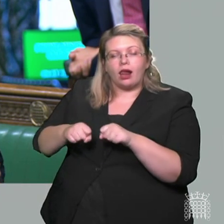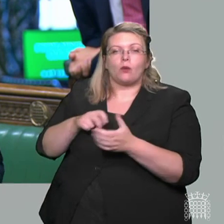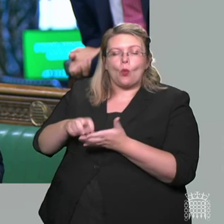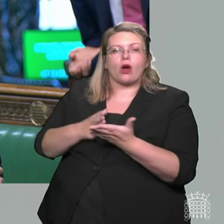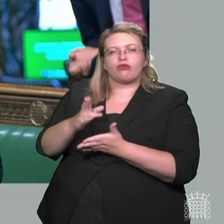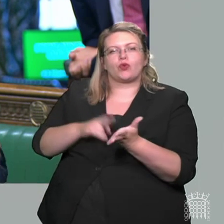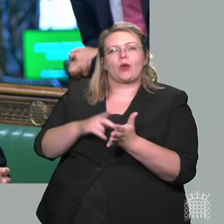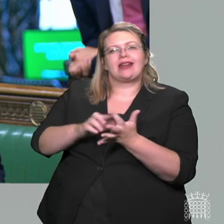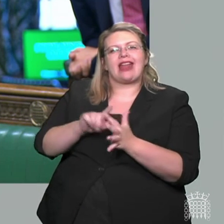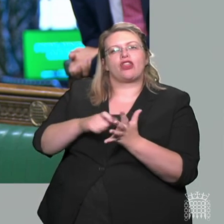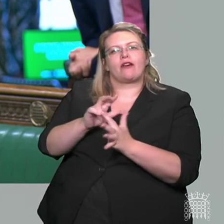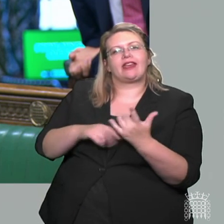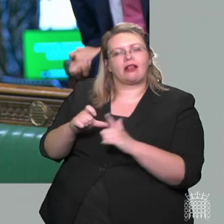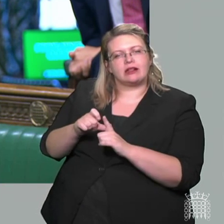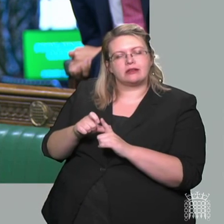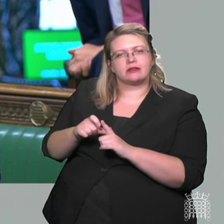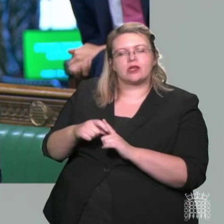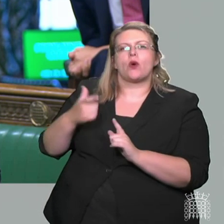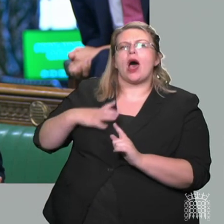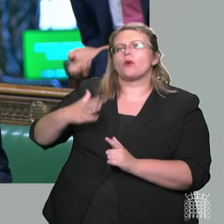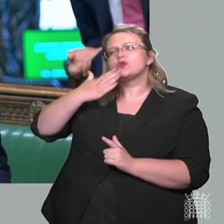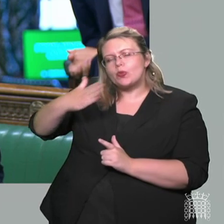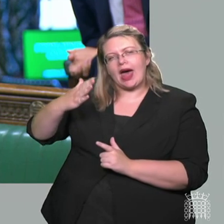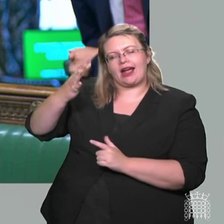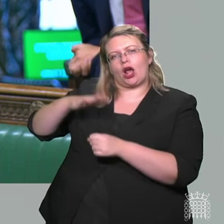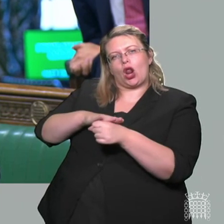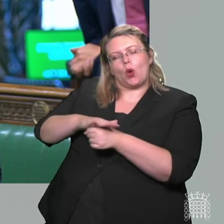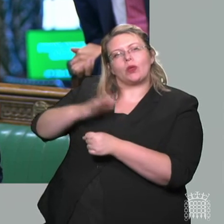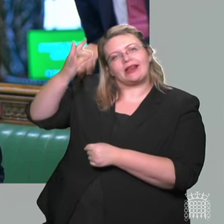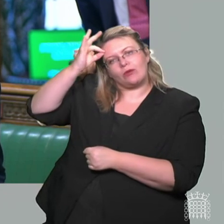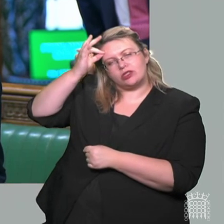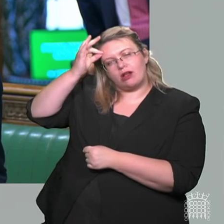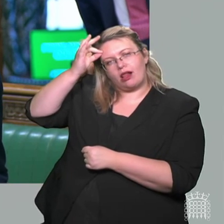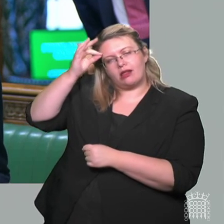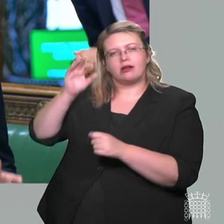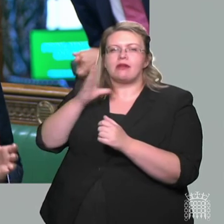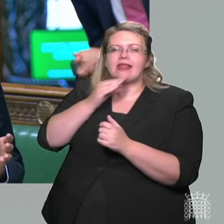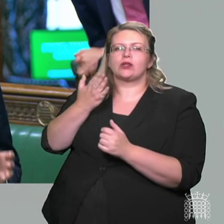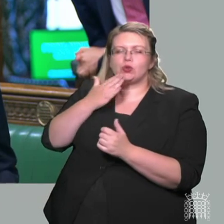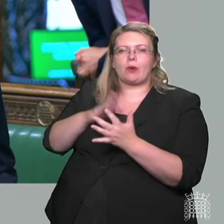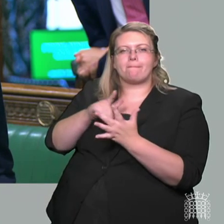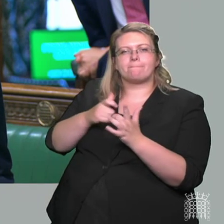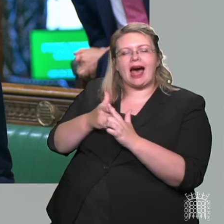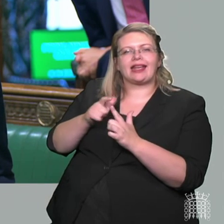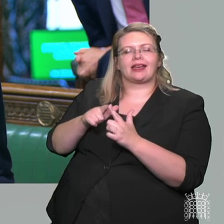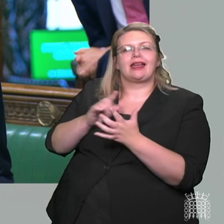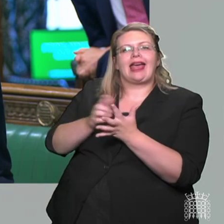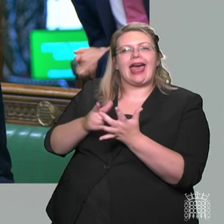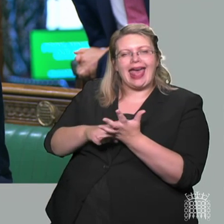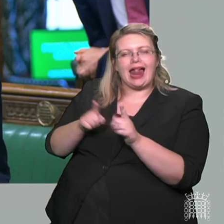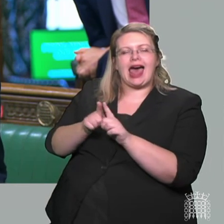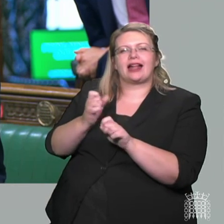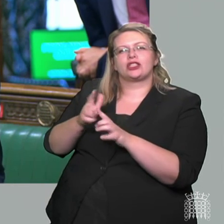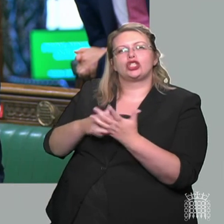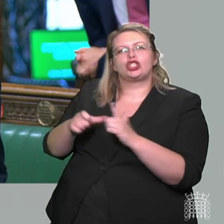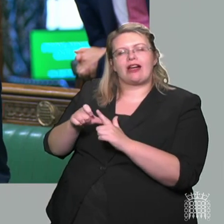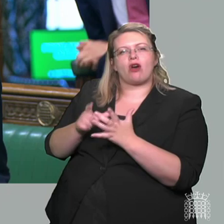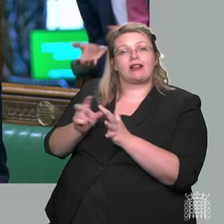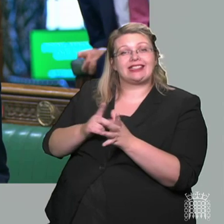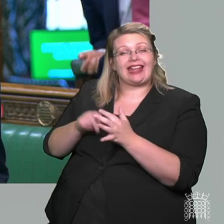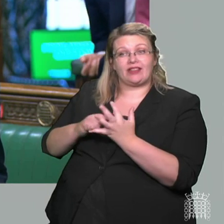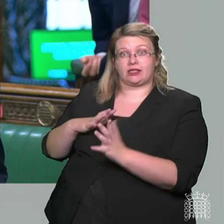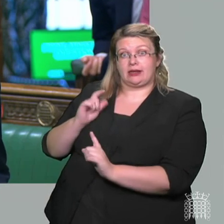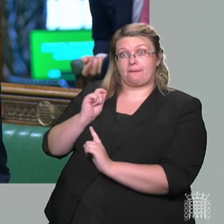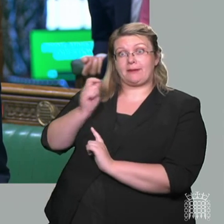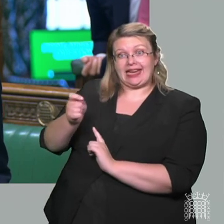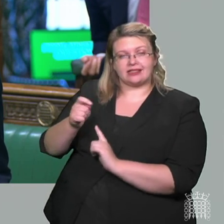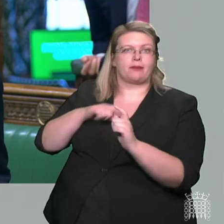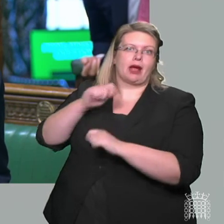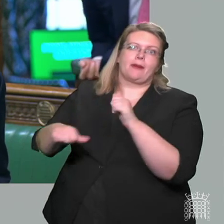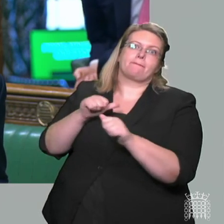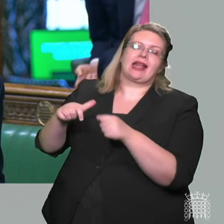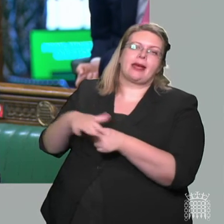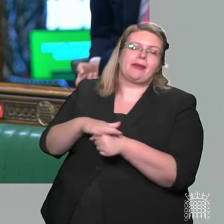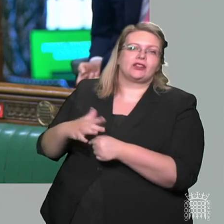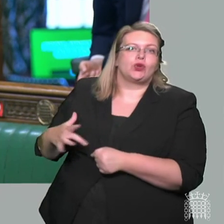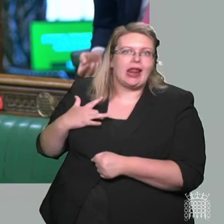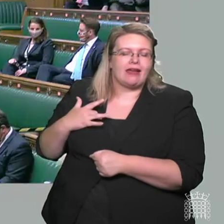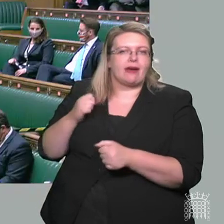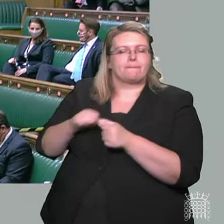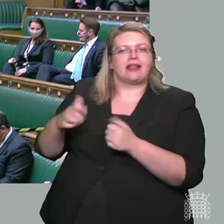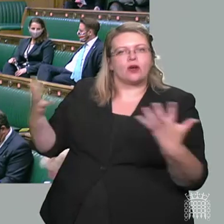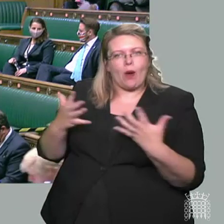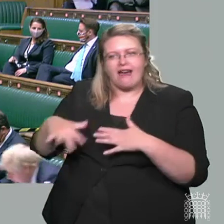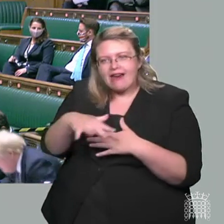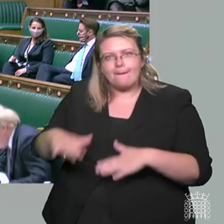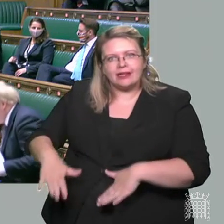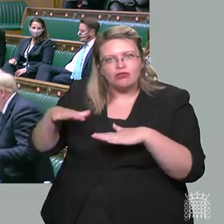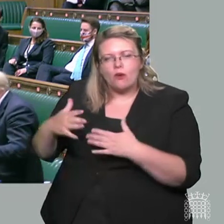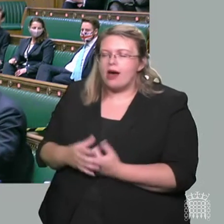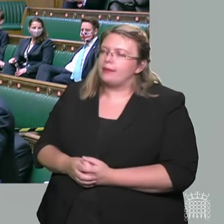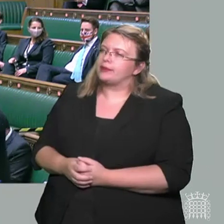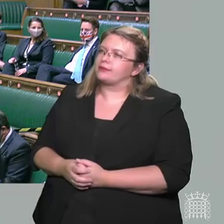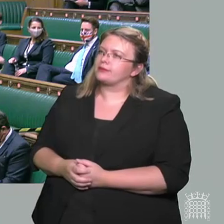Will my right honourable Friend join me in thanking the council officers at Gedling Borough Council, particularly Mike Hill and Joelle Davies, who have put the bid together, and does he agree that the bid can help to make Gedling an even better place in which to live, work and raise a family?